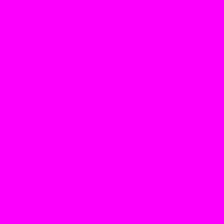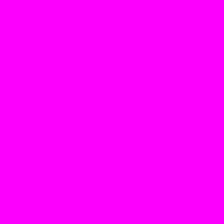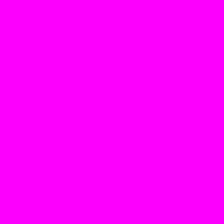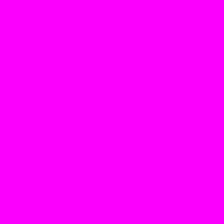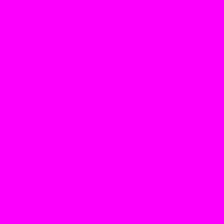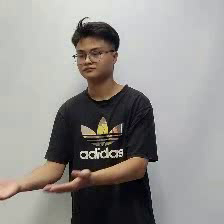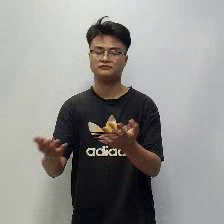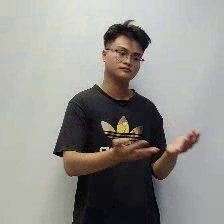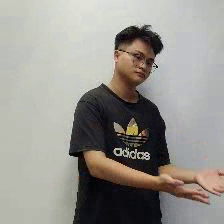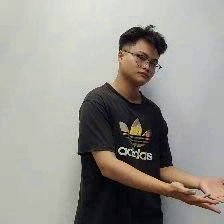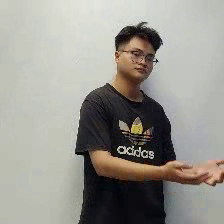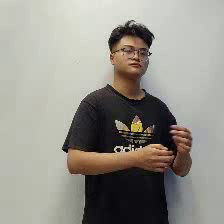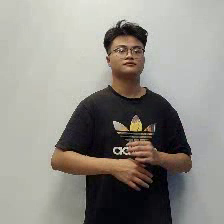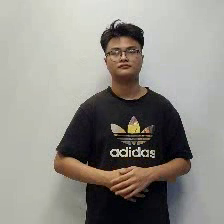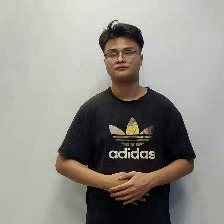Mời vào